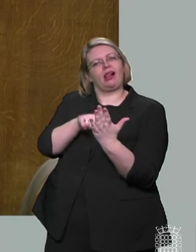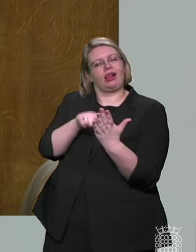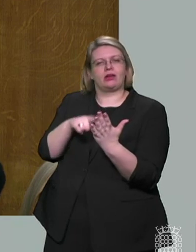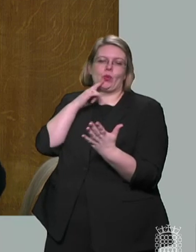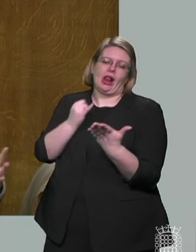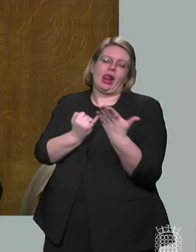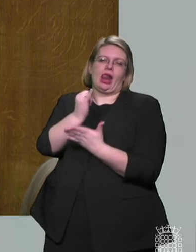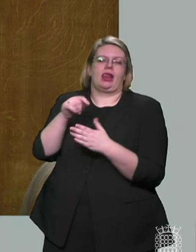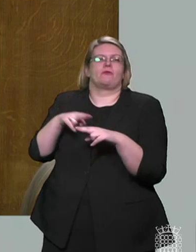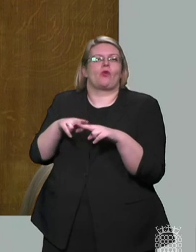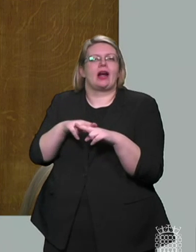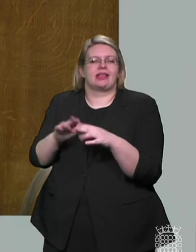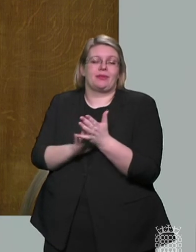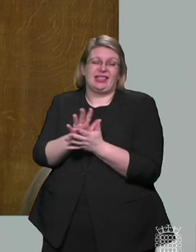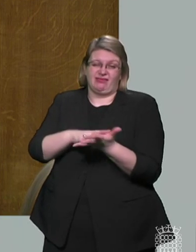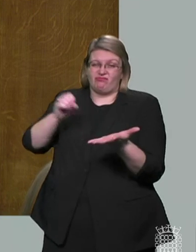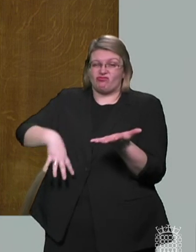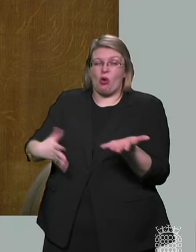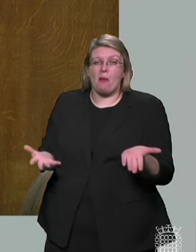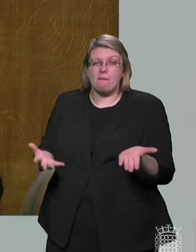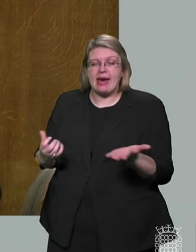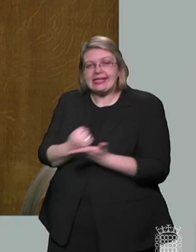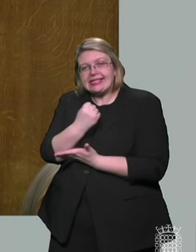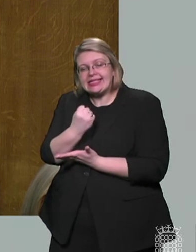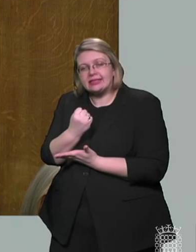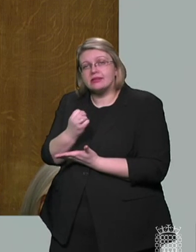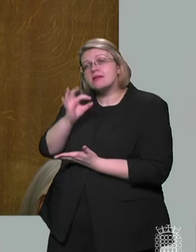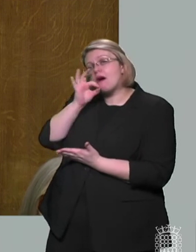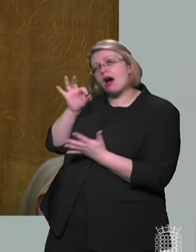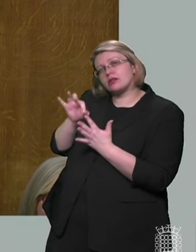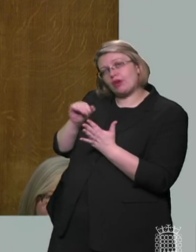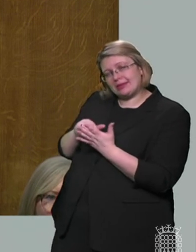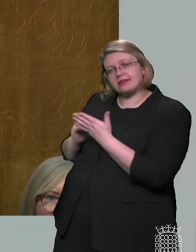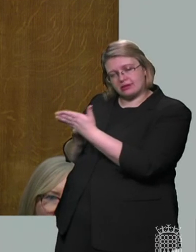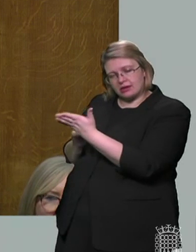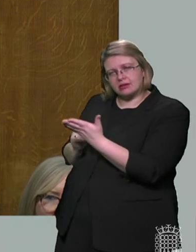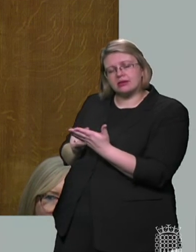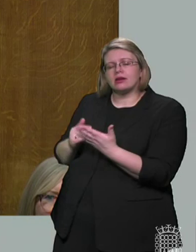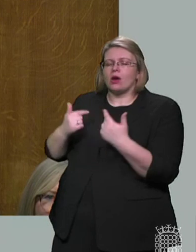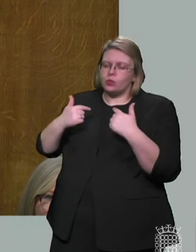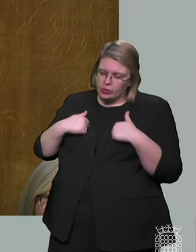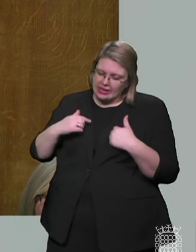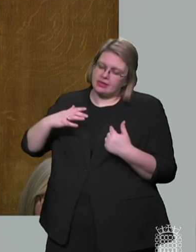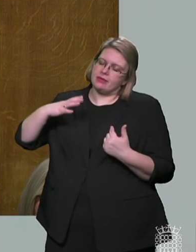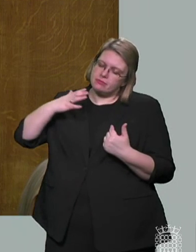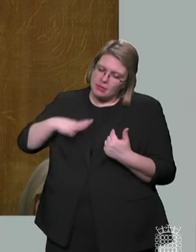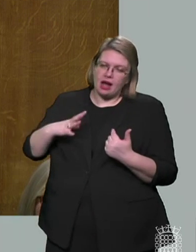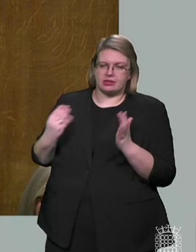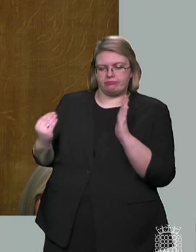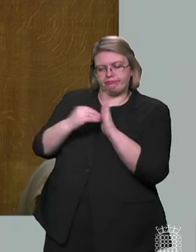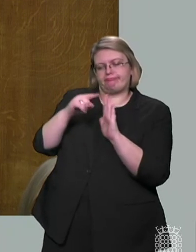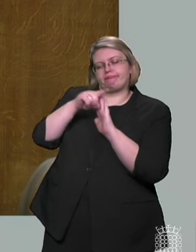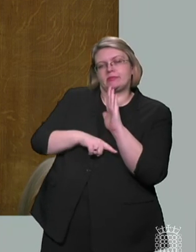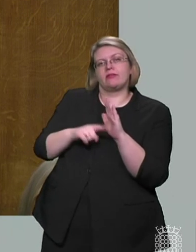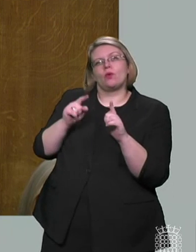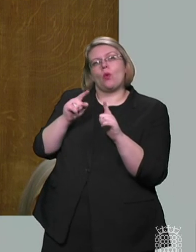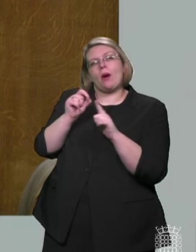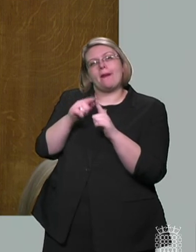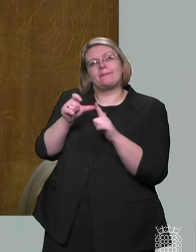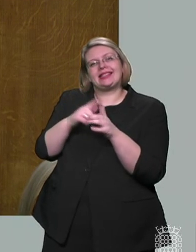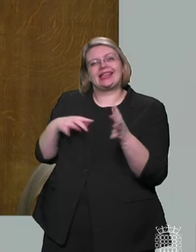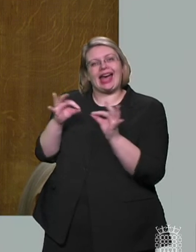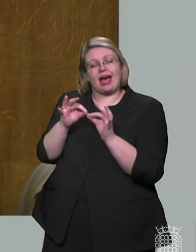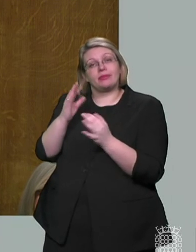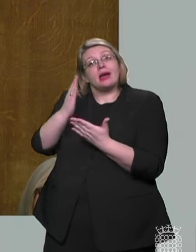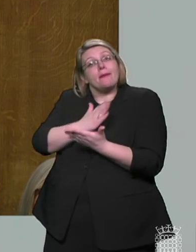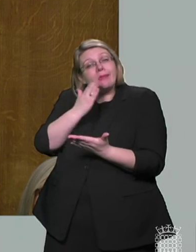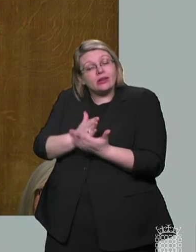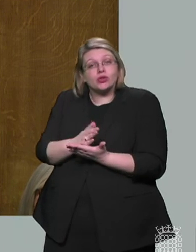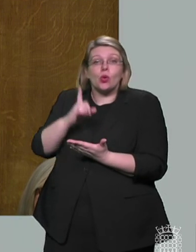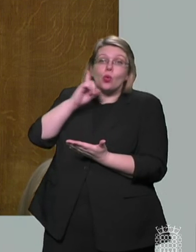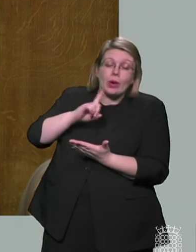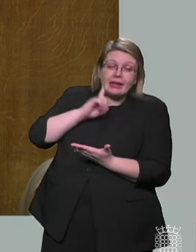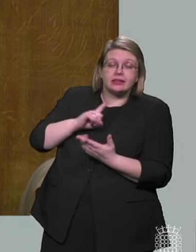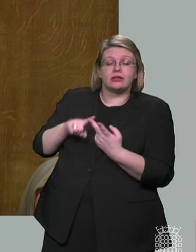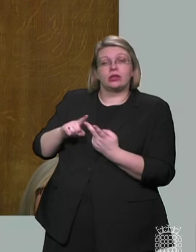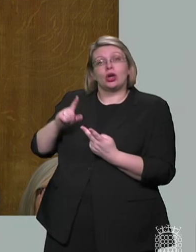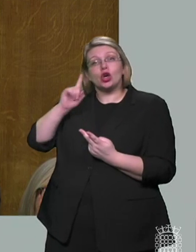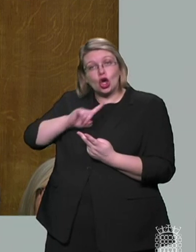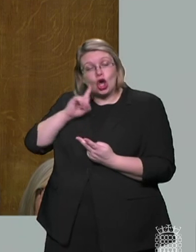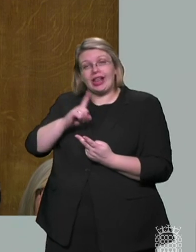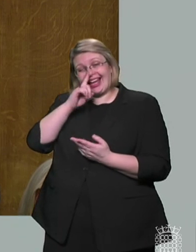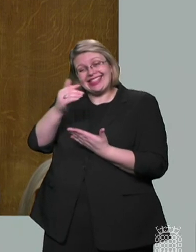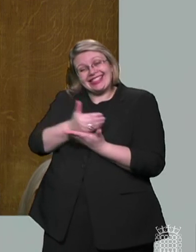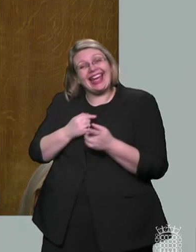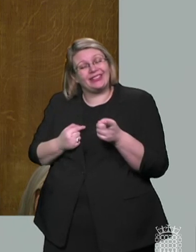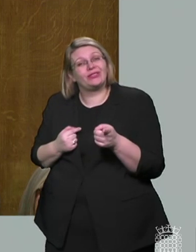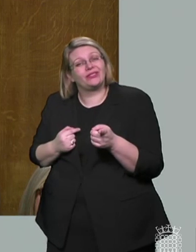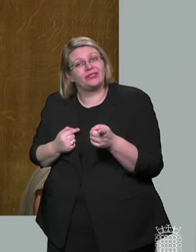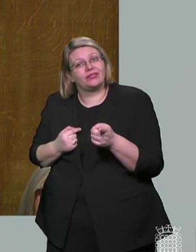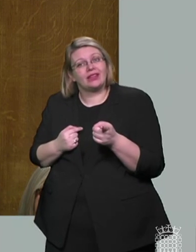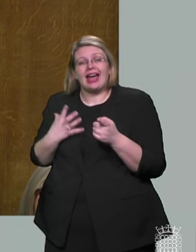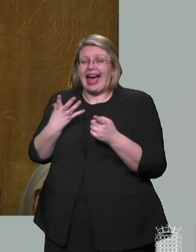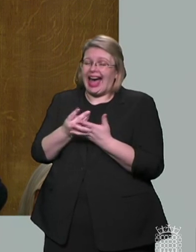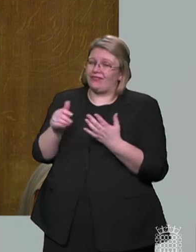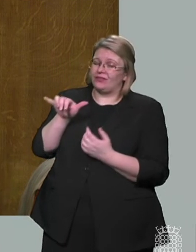Does my right honourable Friend the Prime Minister agree that it is time we legislated for pedicabs, to ensure that they are safe for women and girls to use, that we rid ourselves of the dodgy fares and that